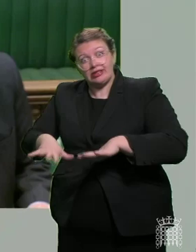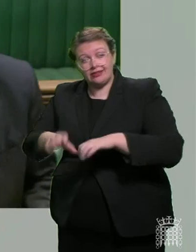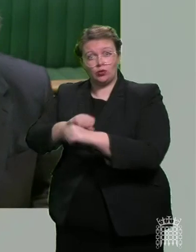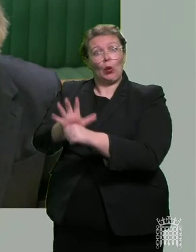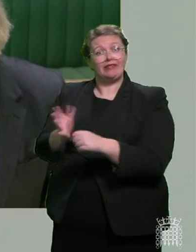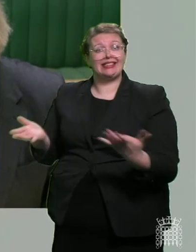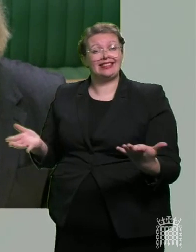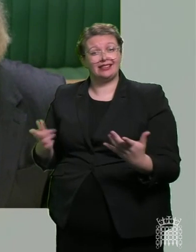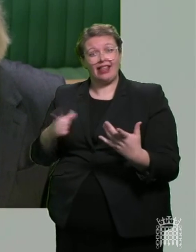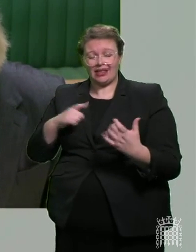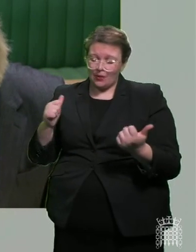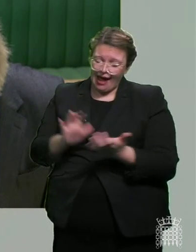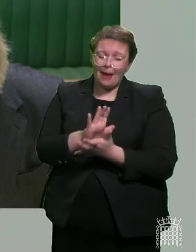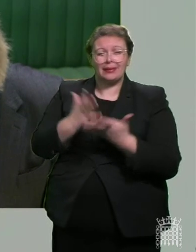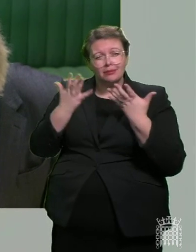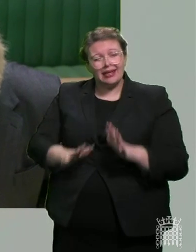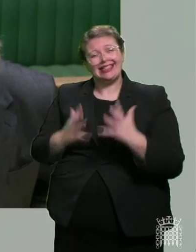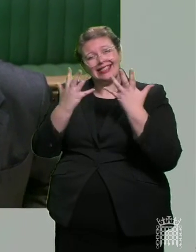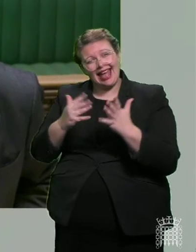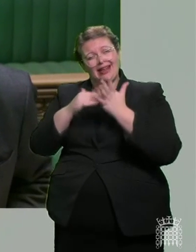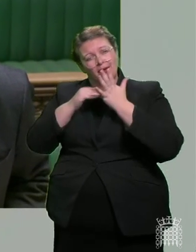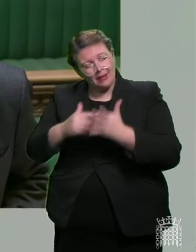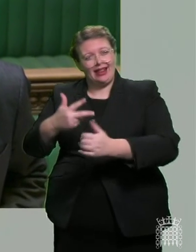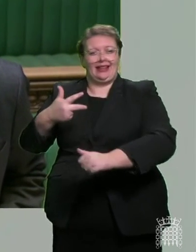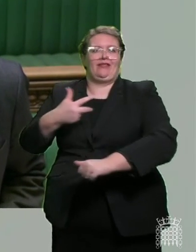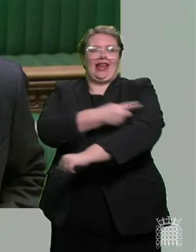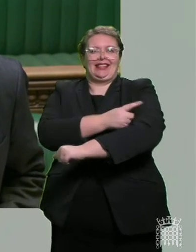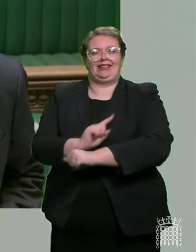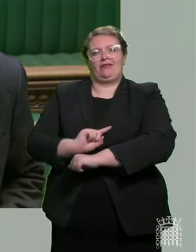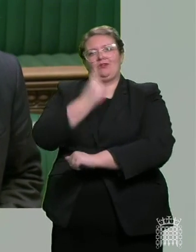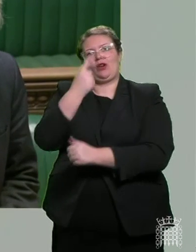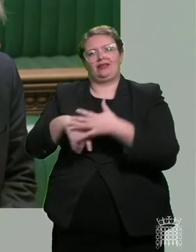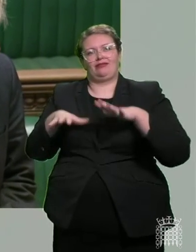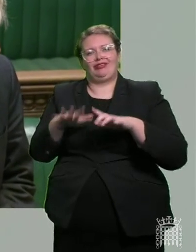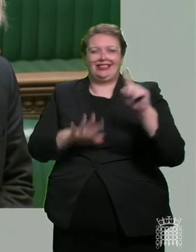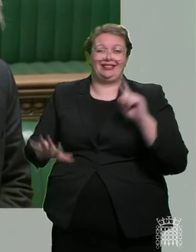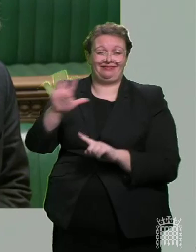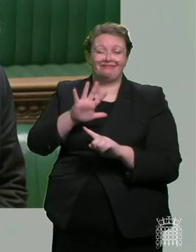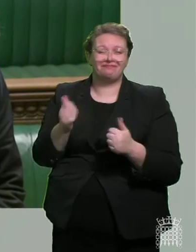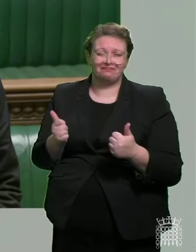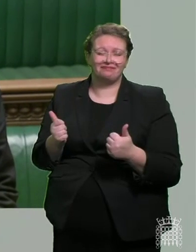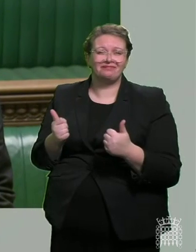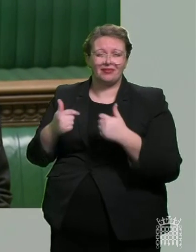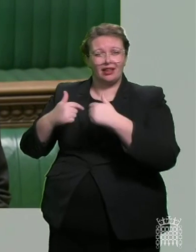What the Prime Minister says about the Labour position is complete nonsense; he knows it.